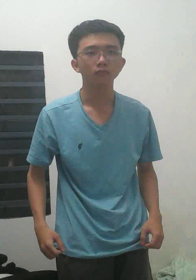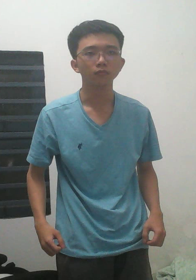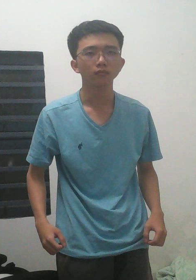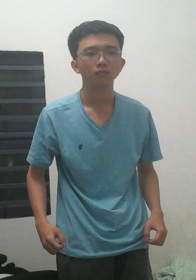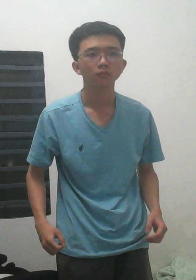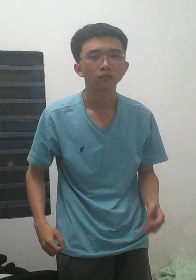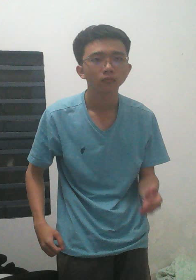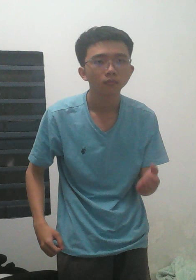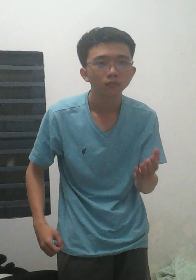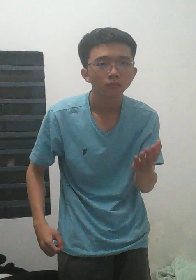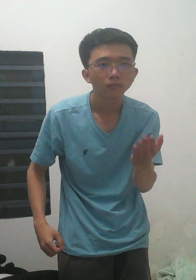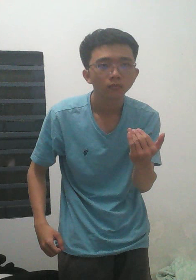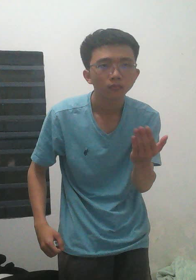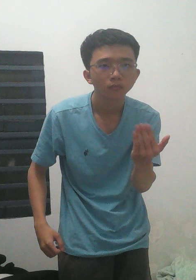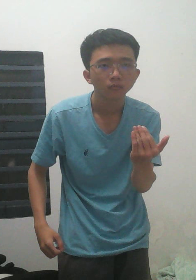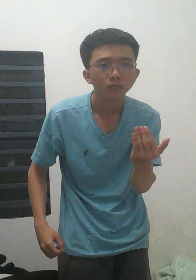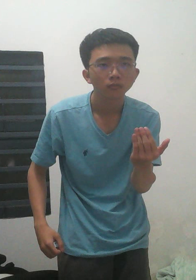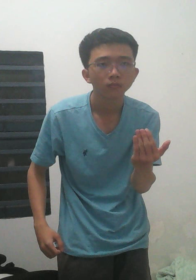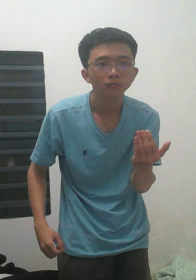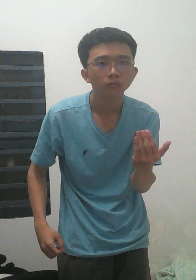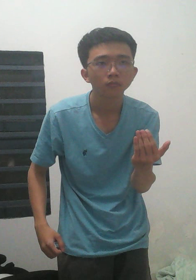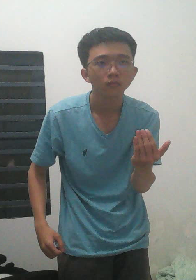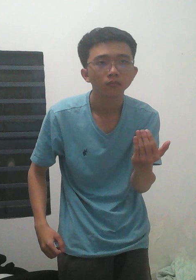yeu cau